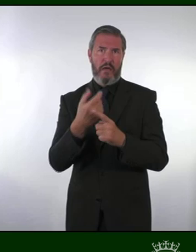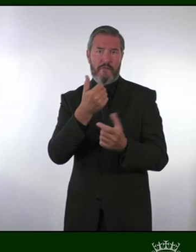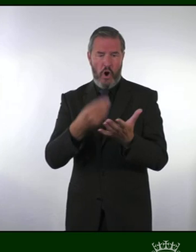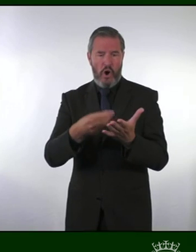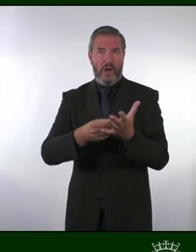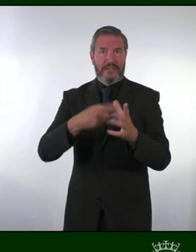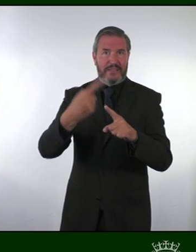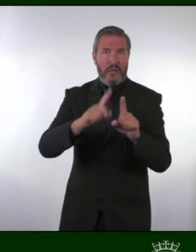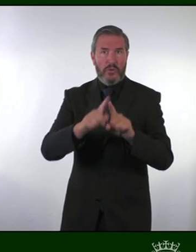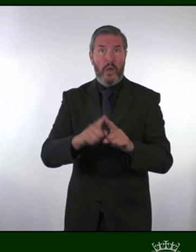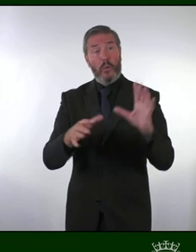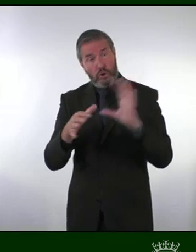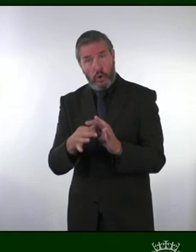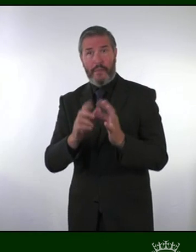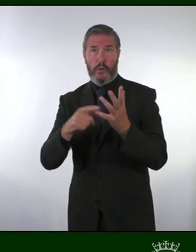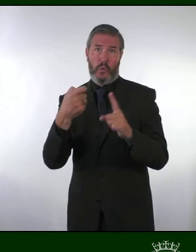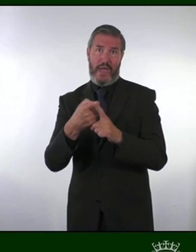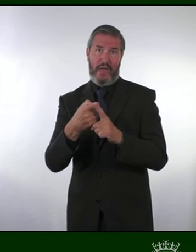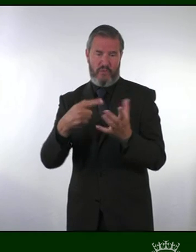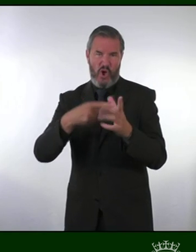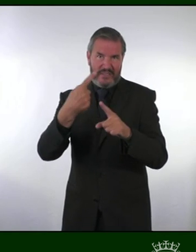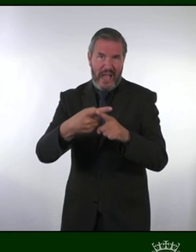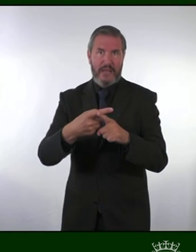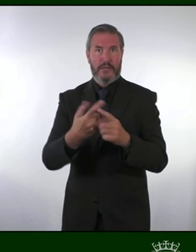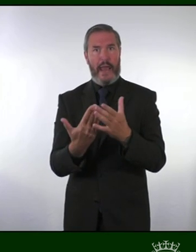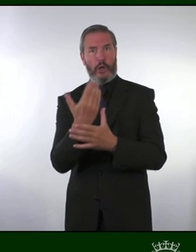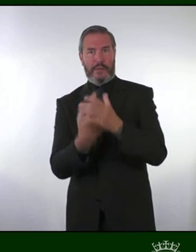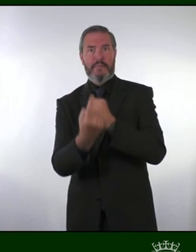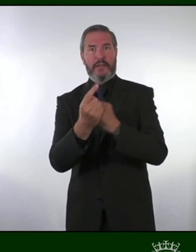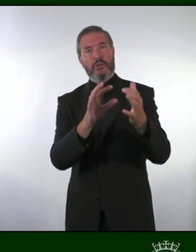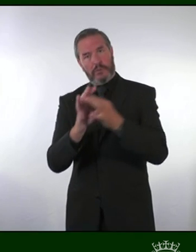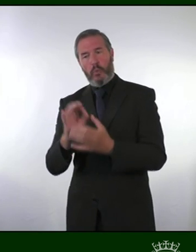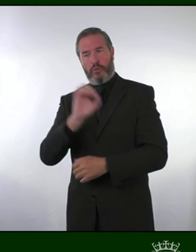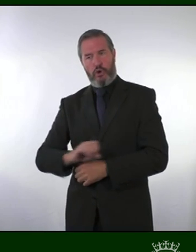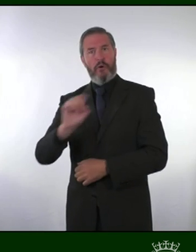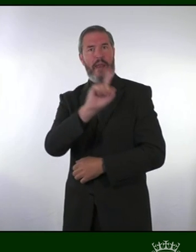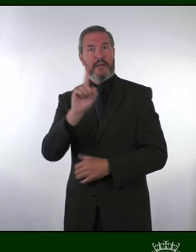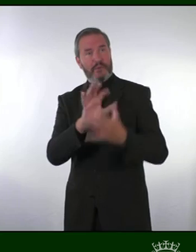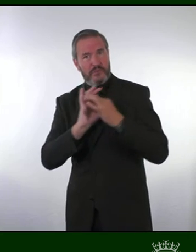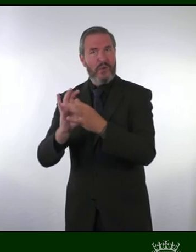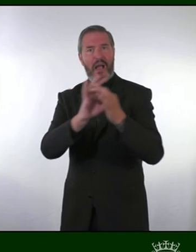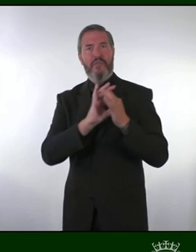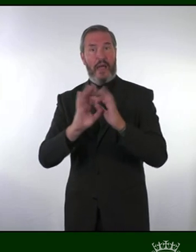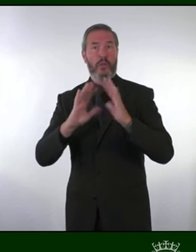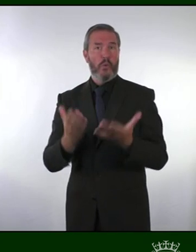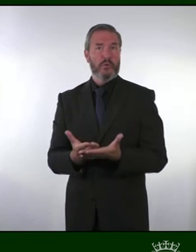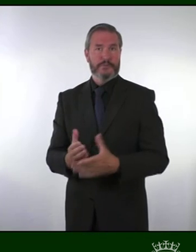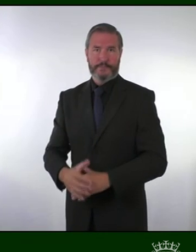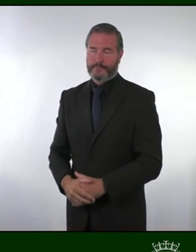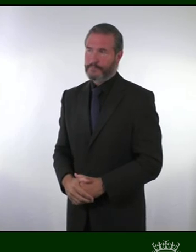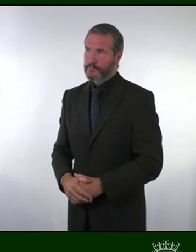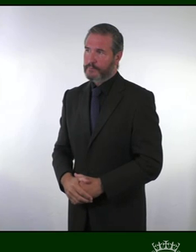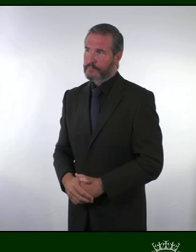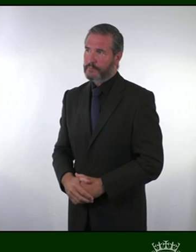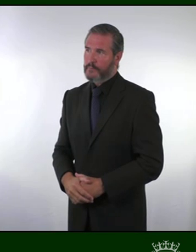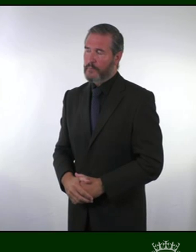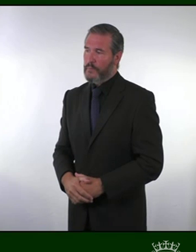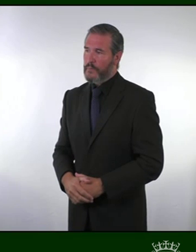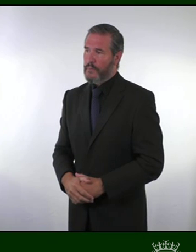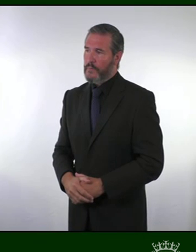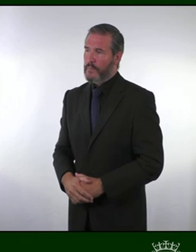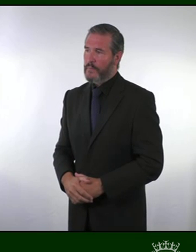We will be joining the whole of the United Kingdom in our new independent trade policy and doing free trade deals around the world.